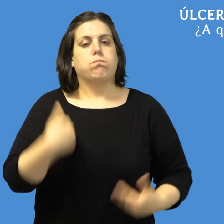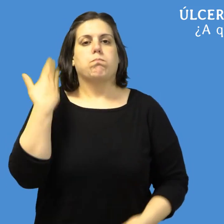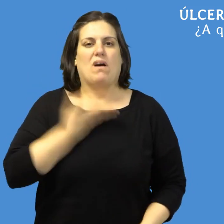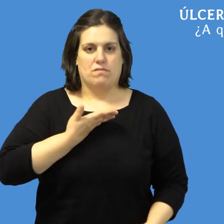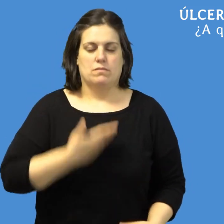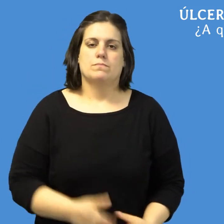afectar